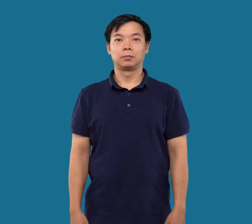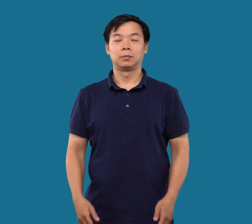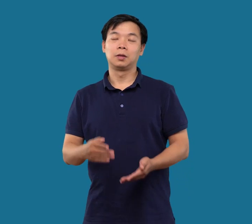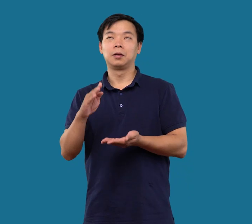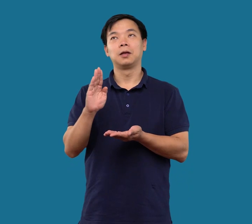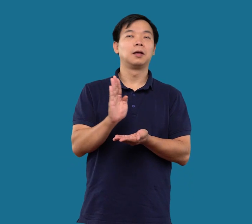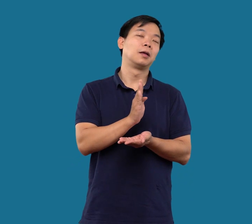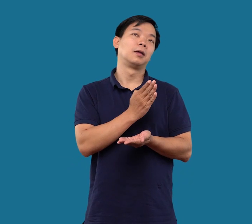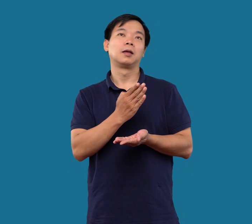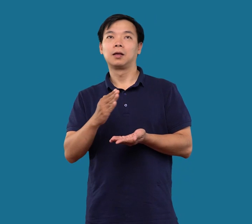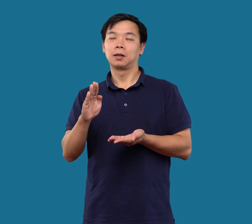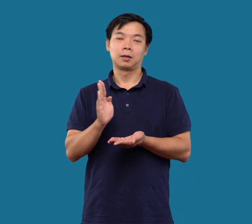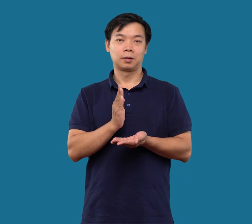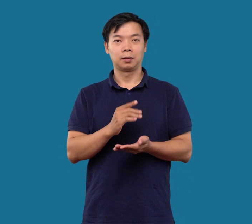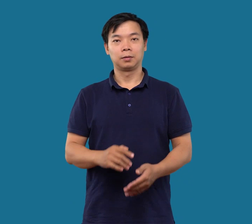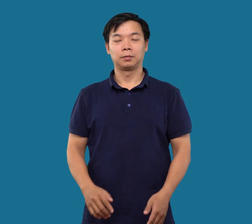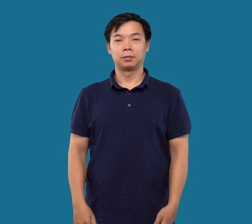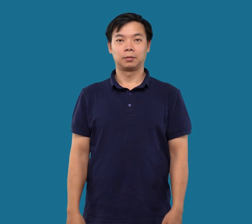Bắc Ninh